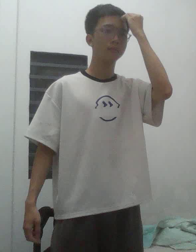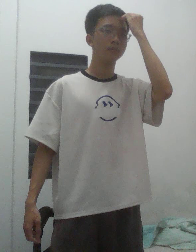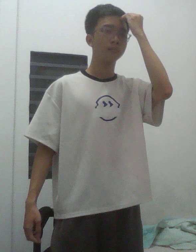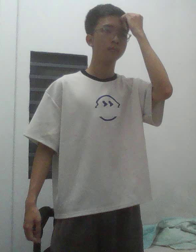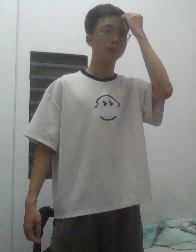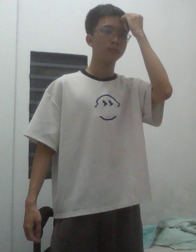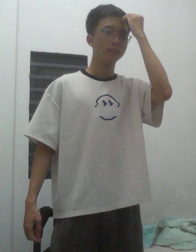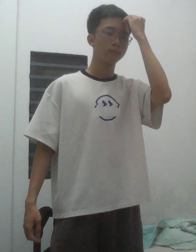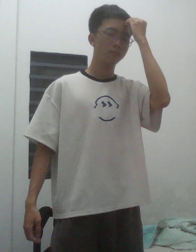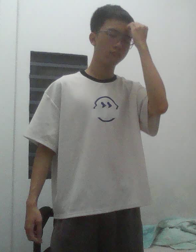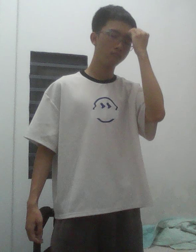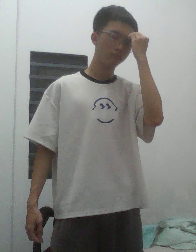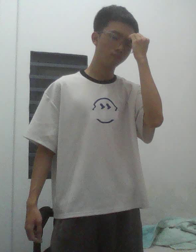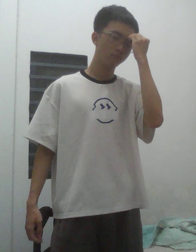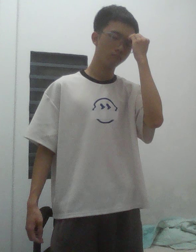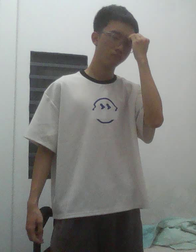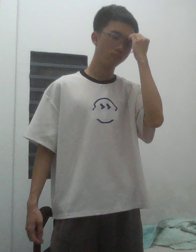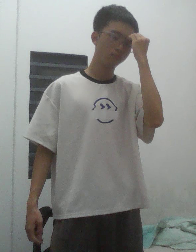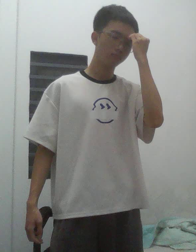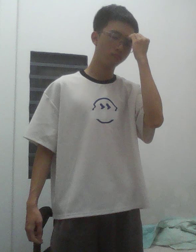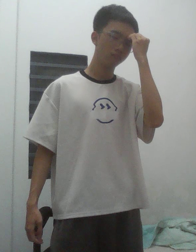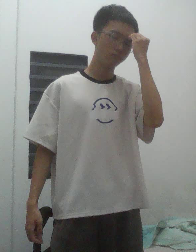benh